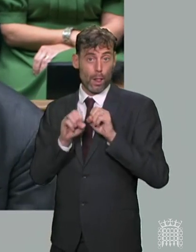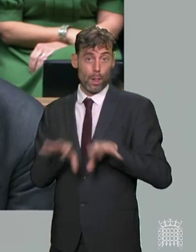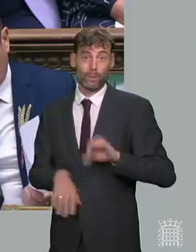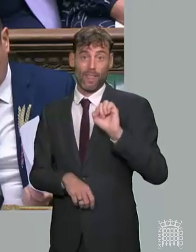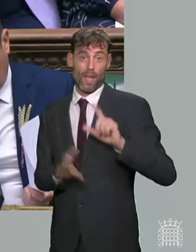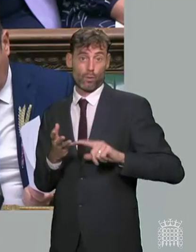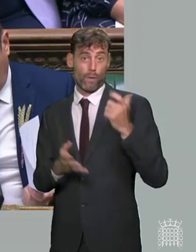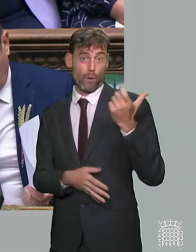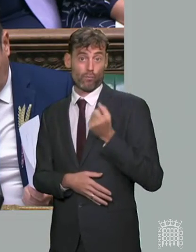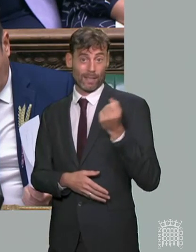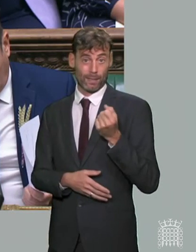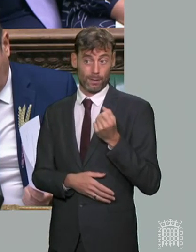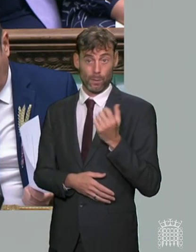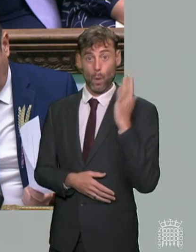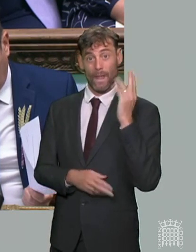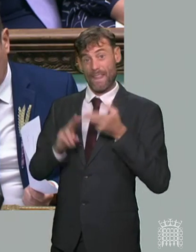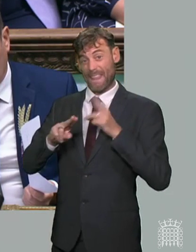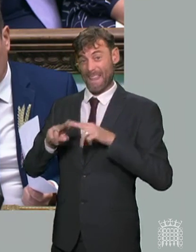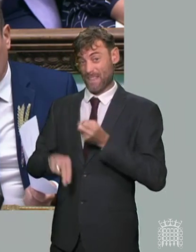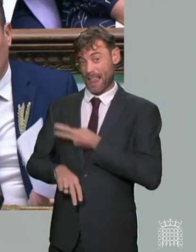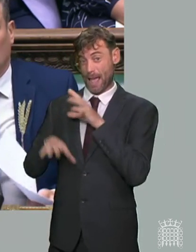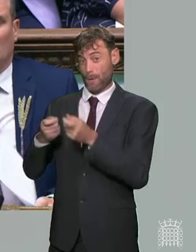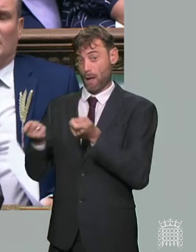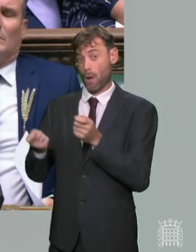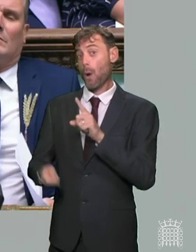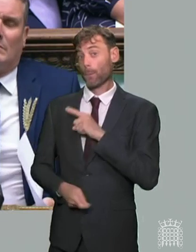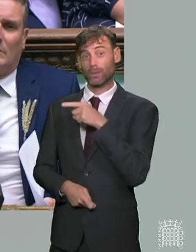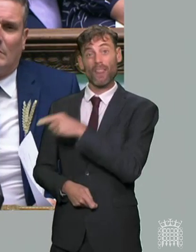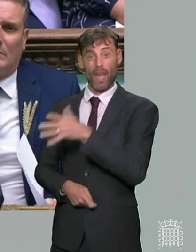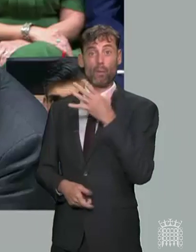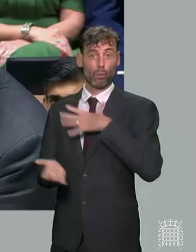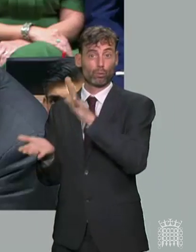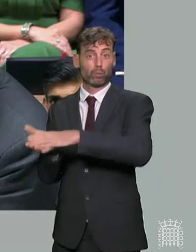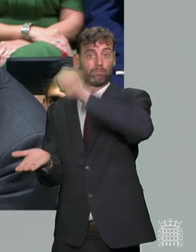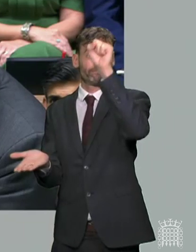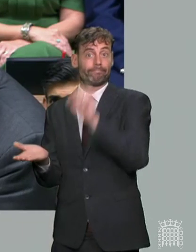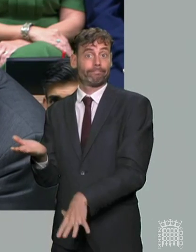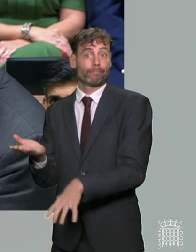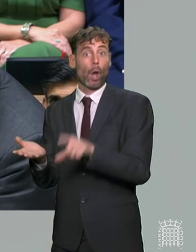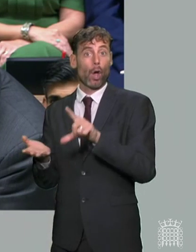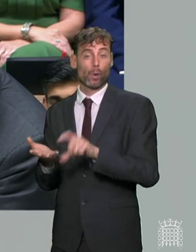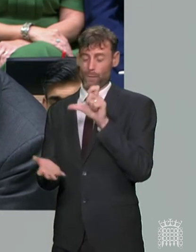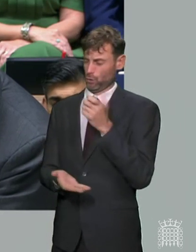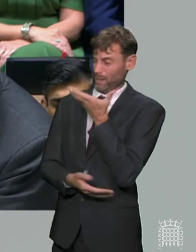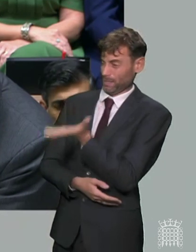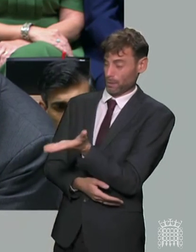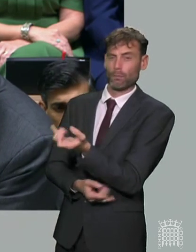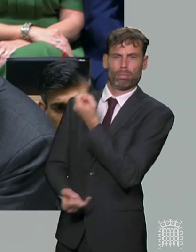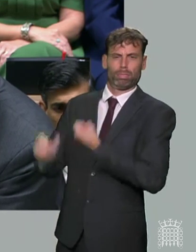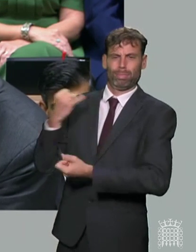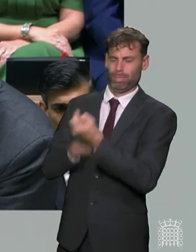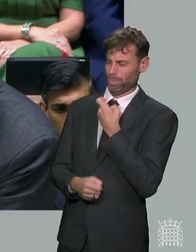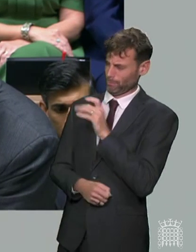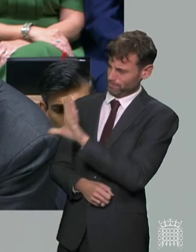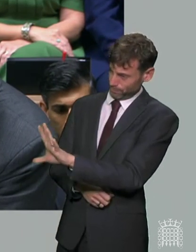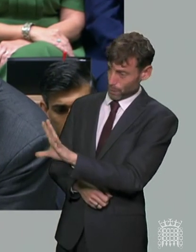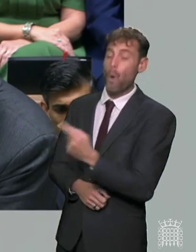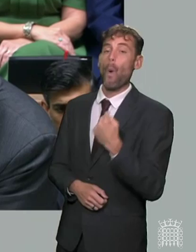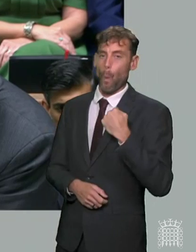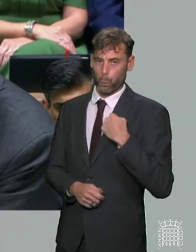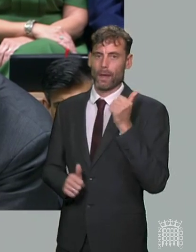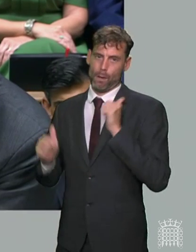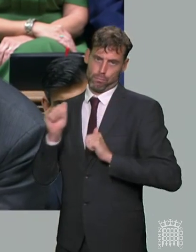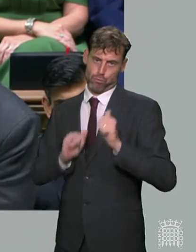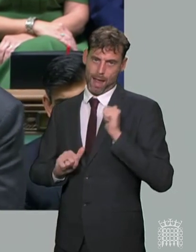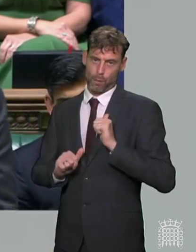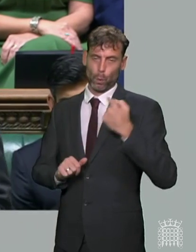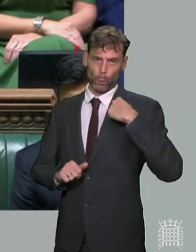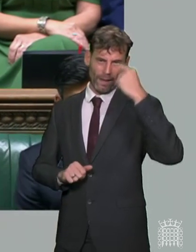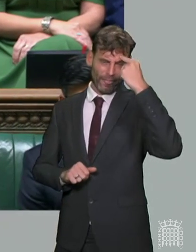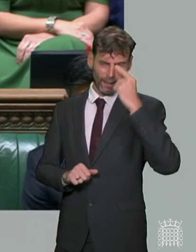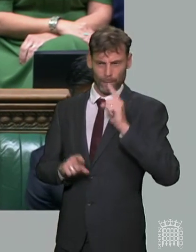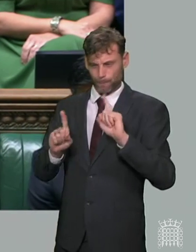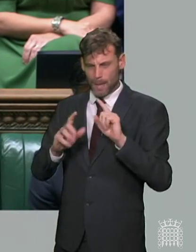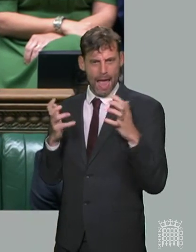I think that this House and this Government should be very proud of what we are doing and continue to do to support the low-paid.